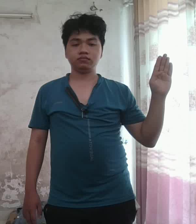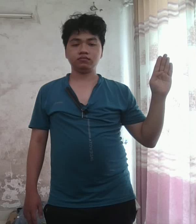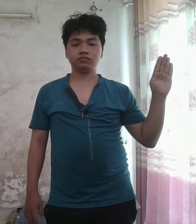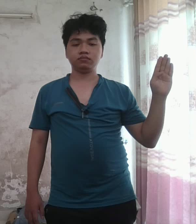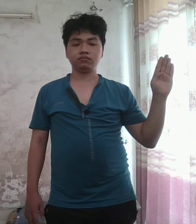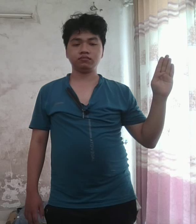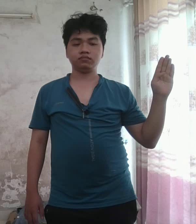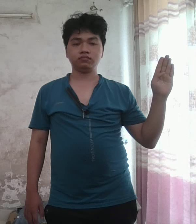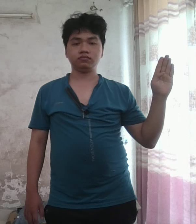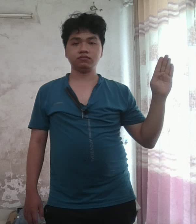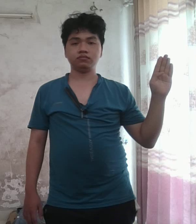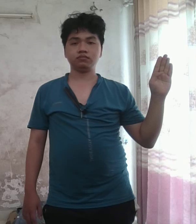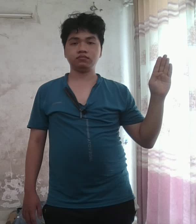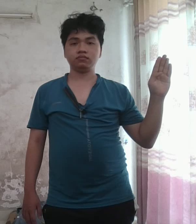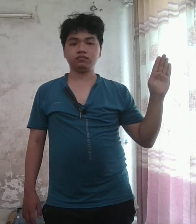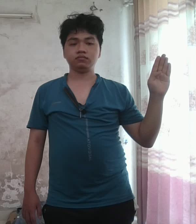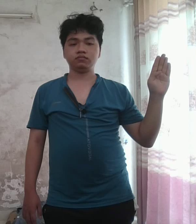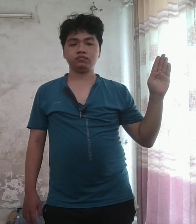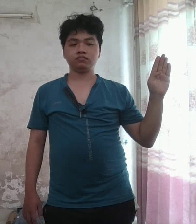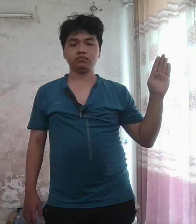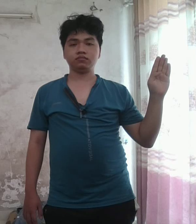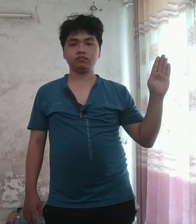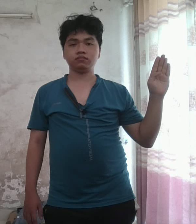b